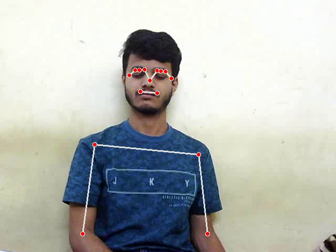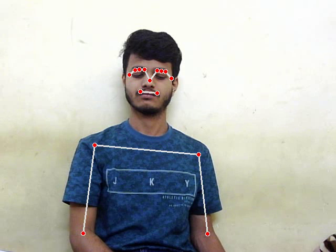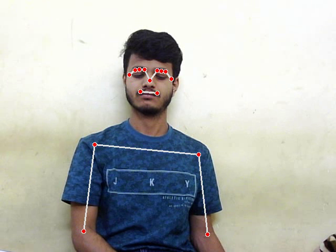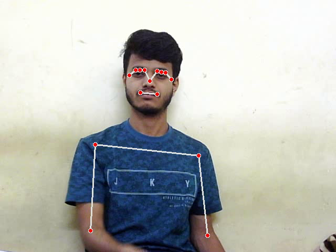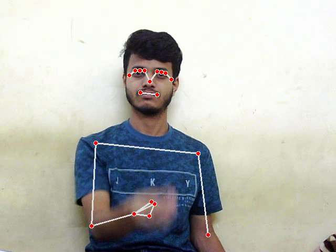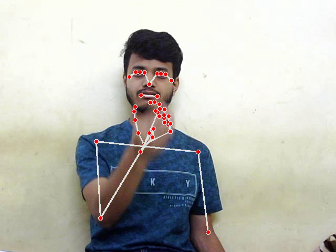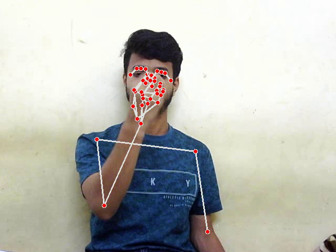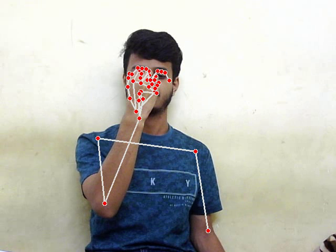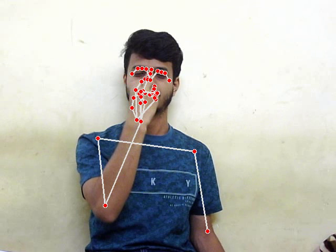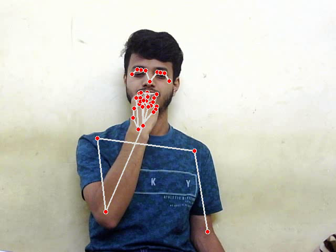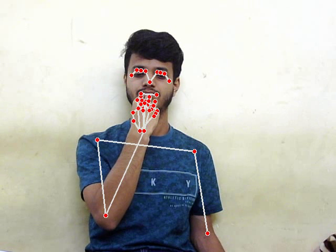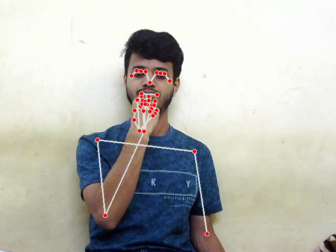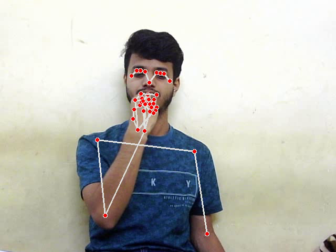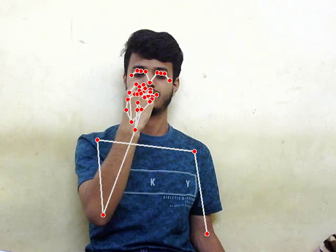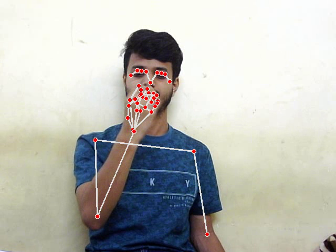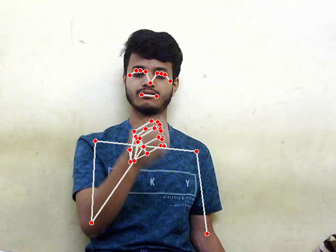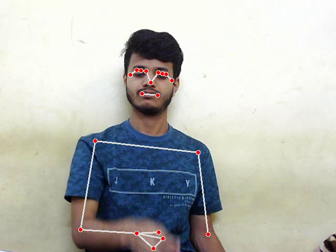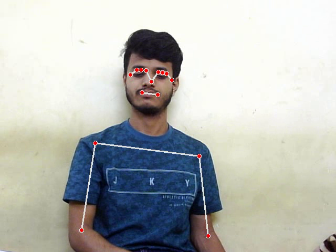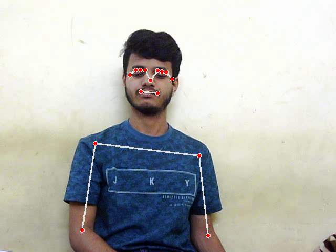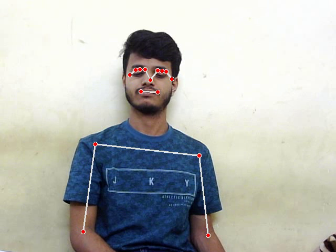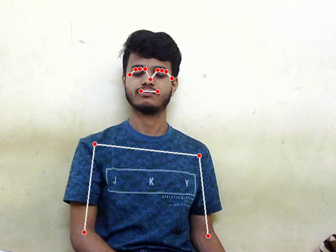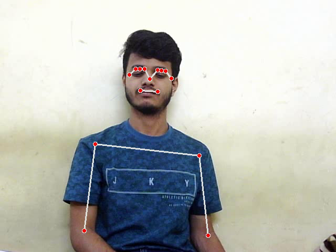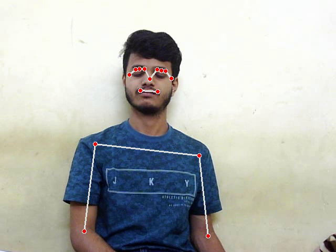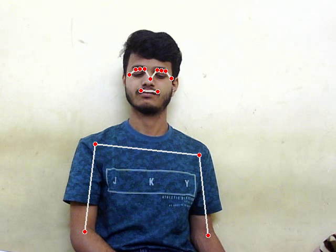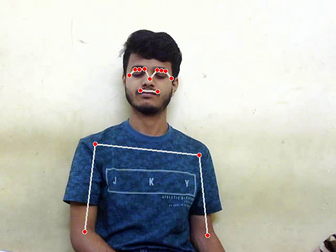eat